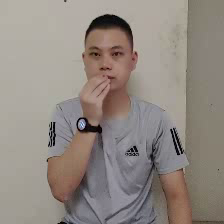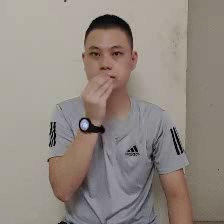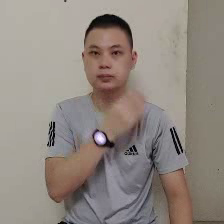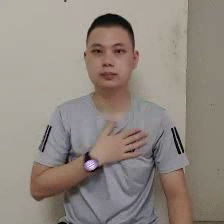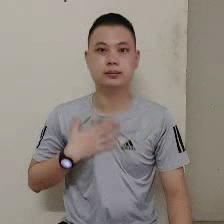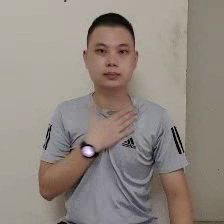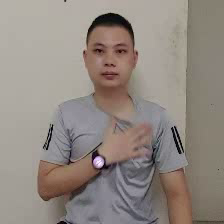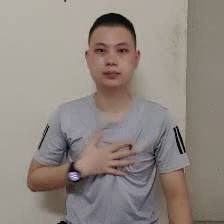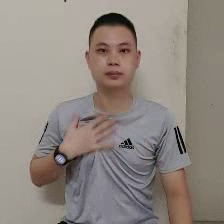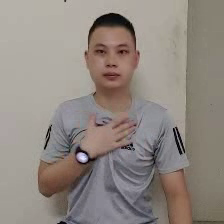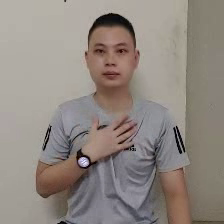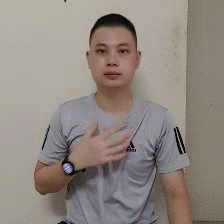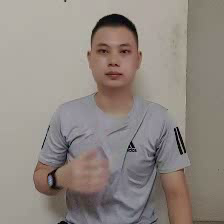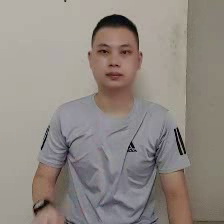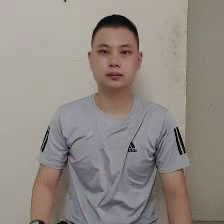Ăn mừng